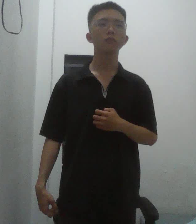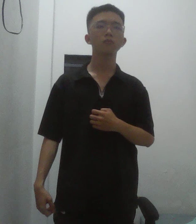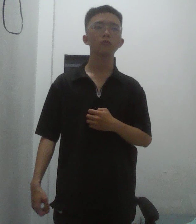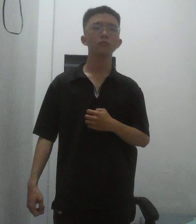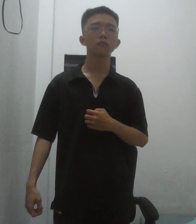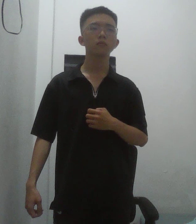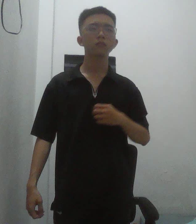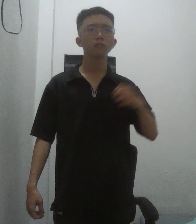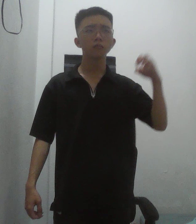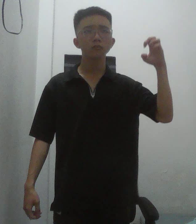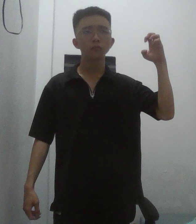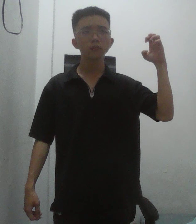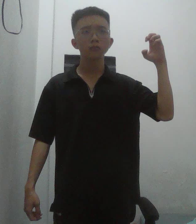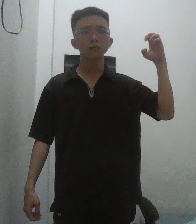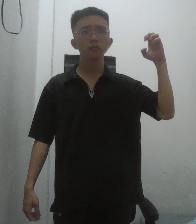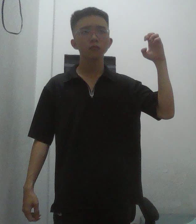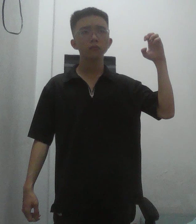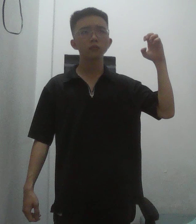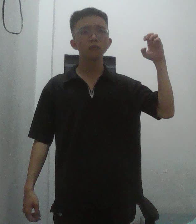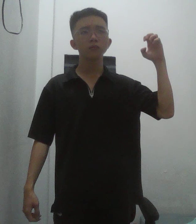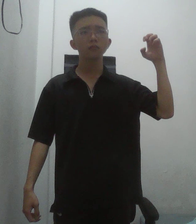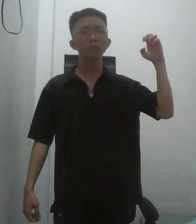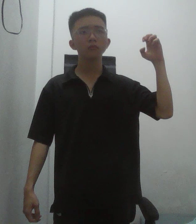tuc gian